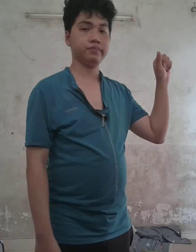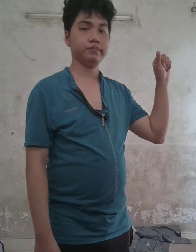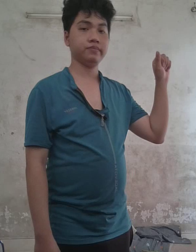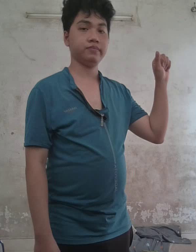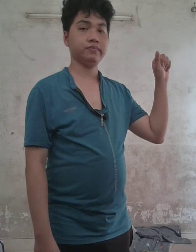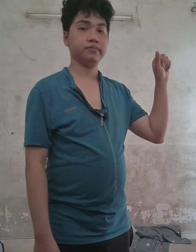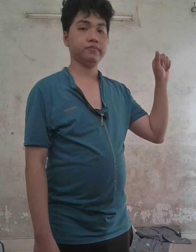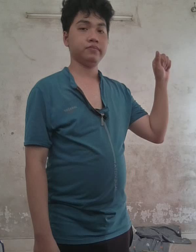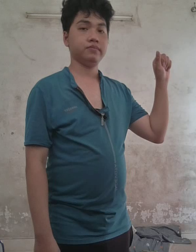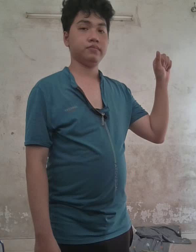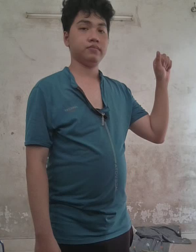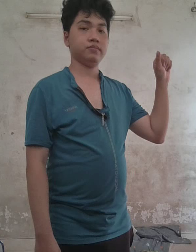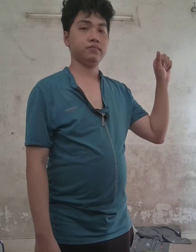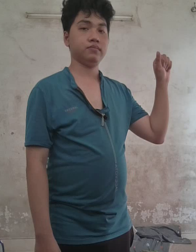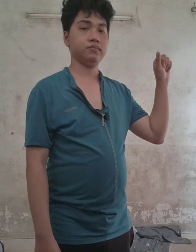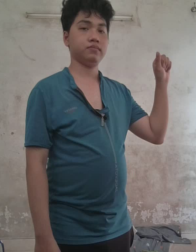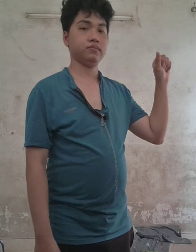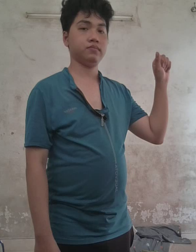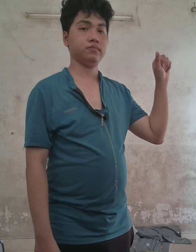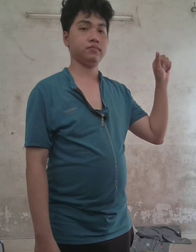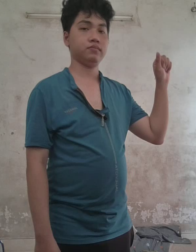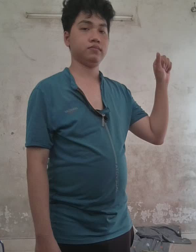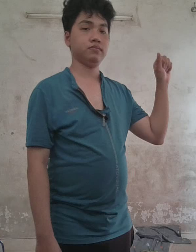a